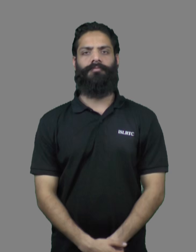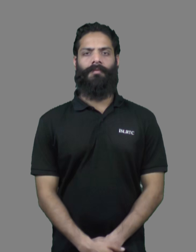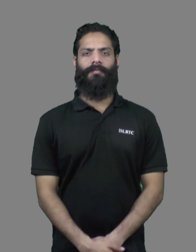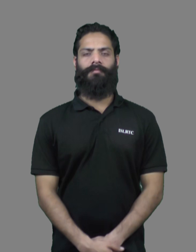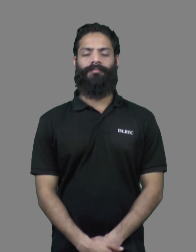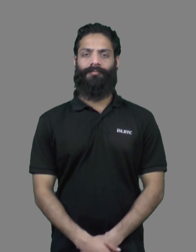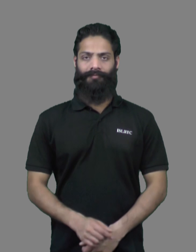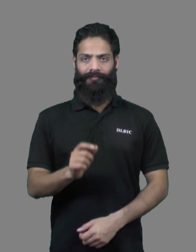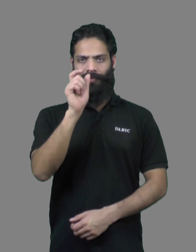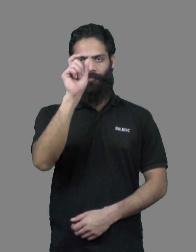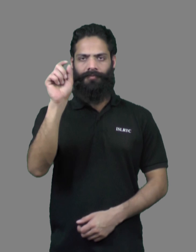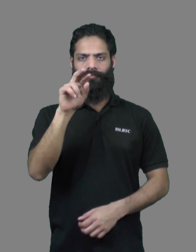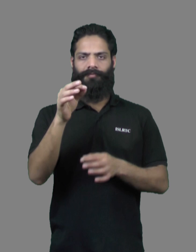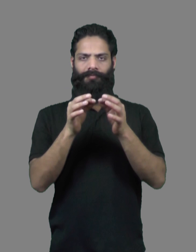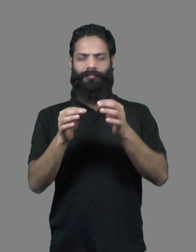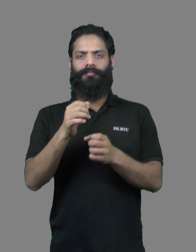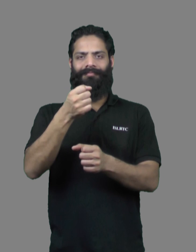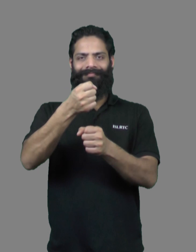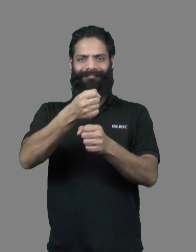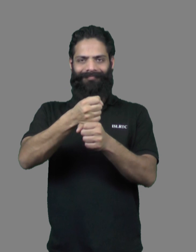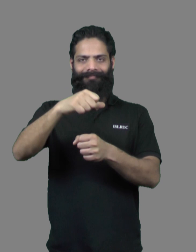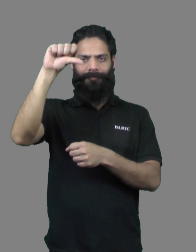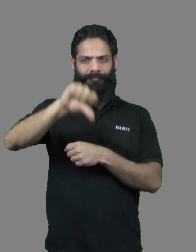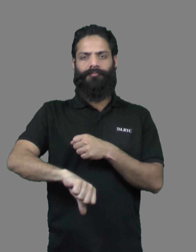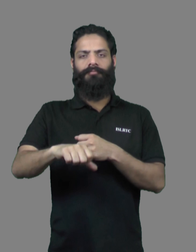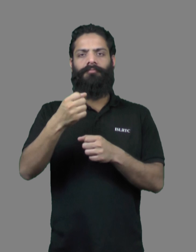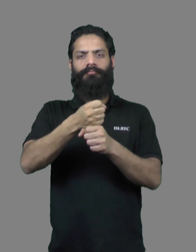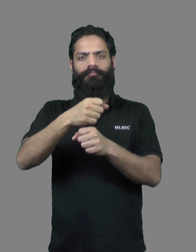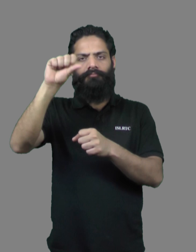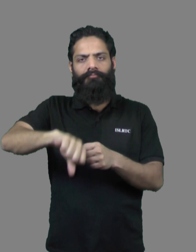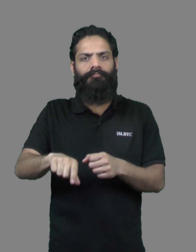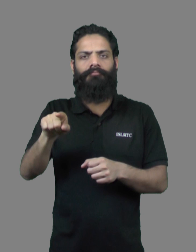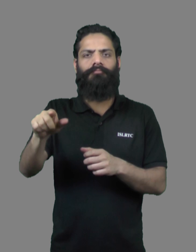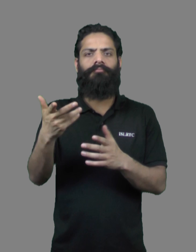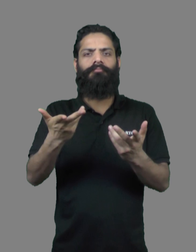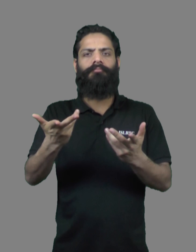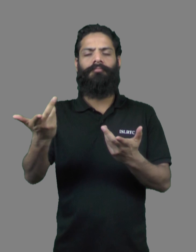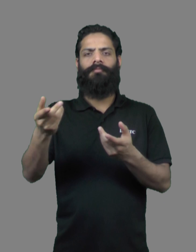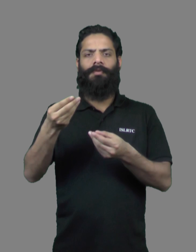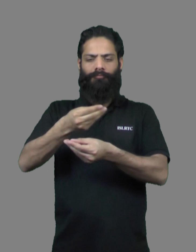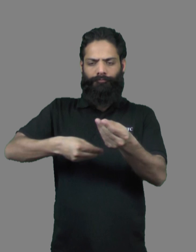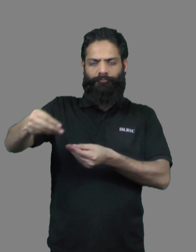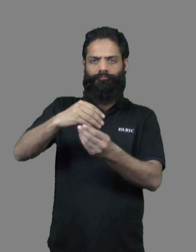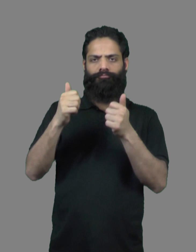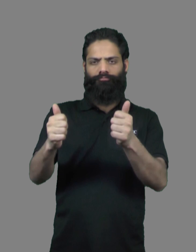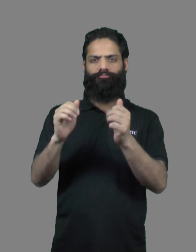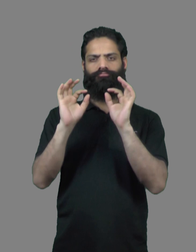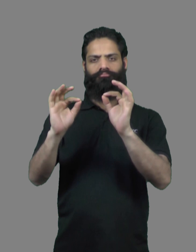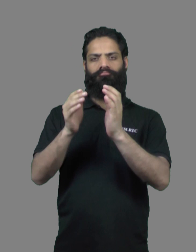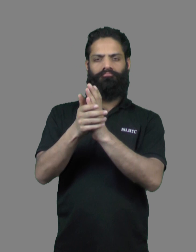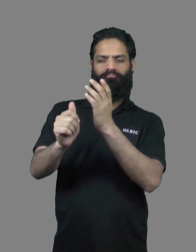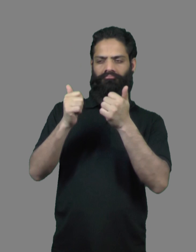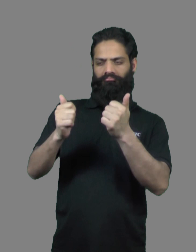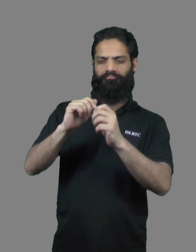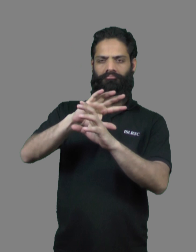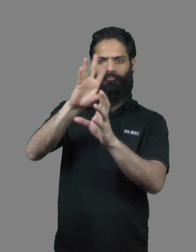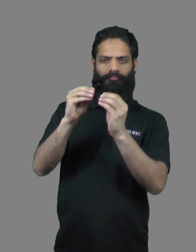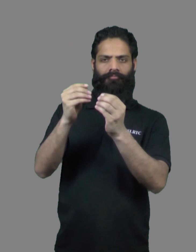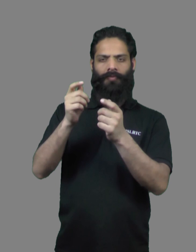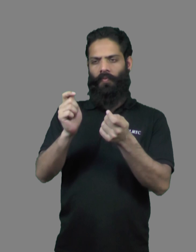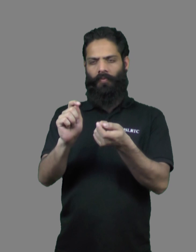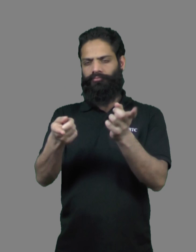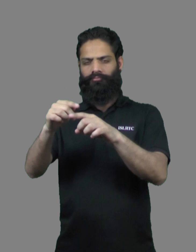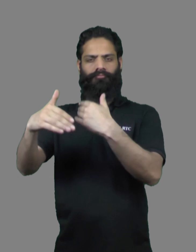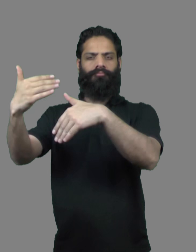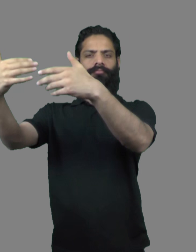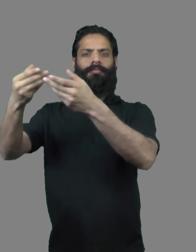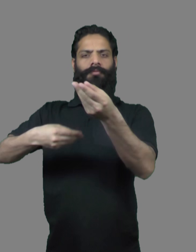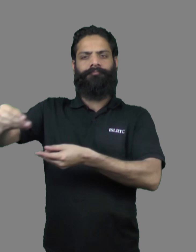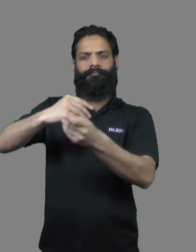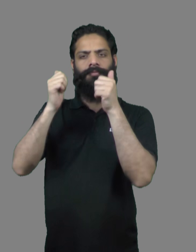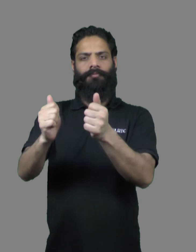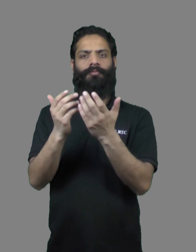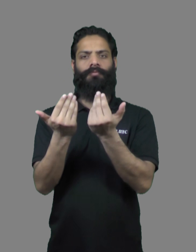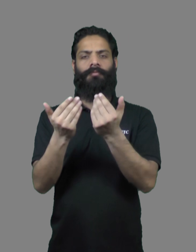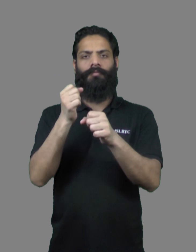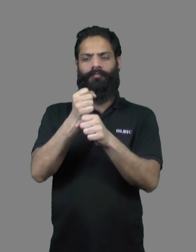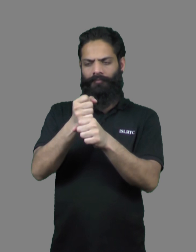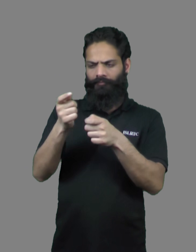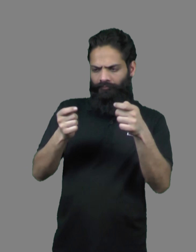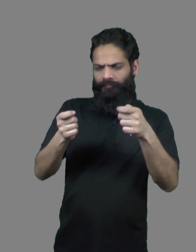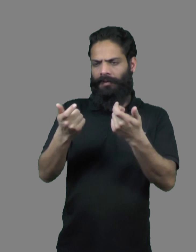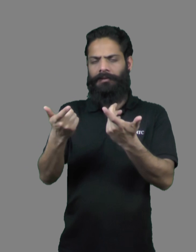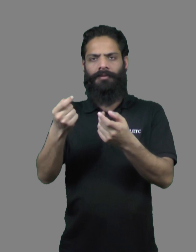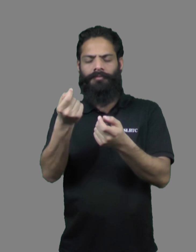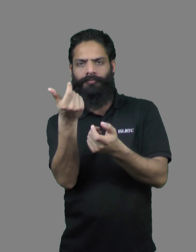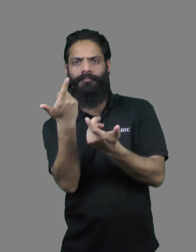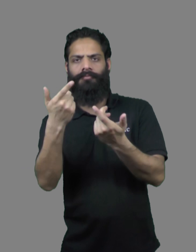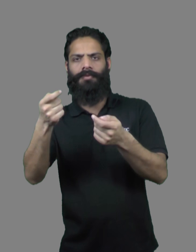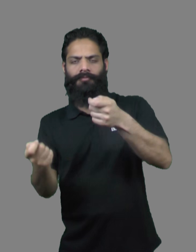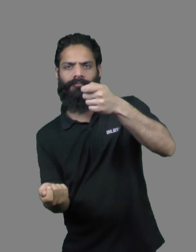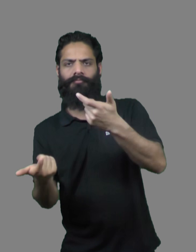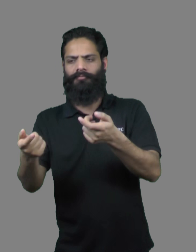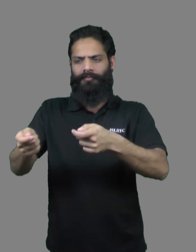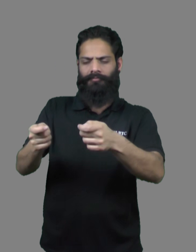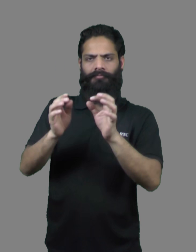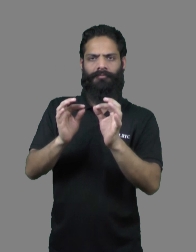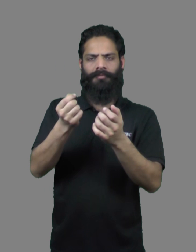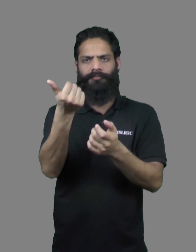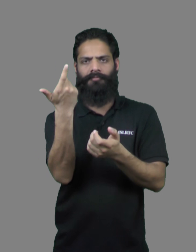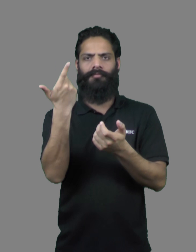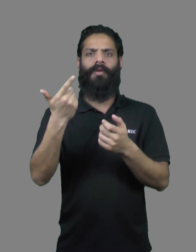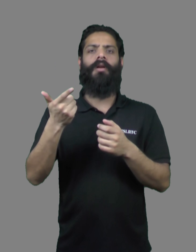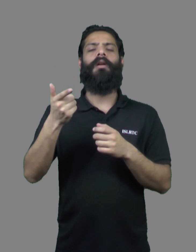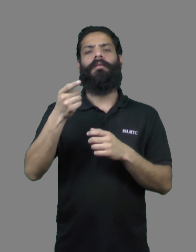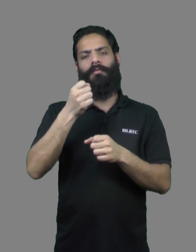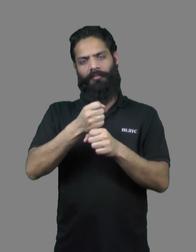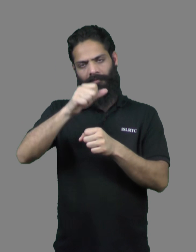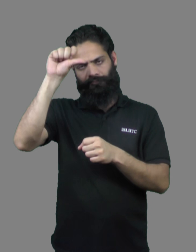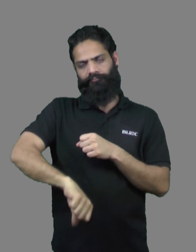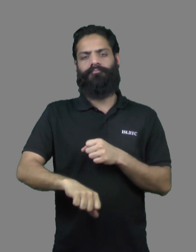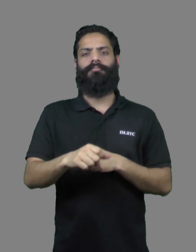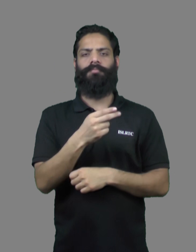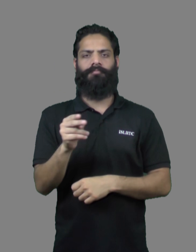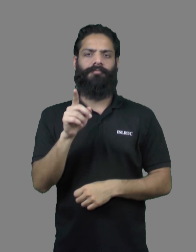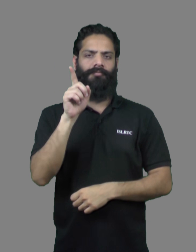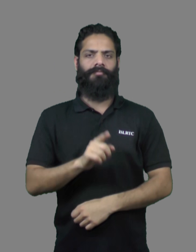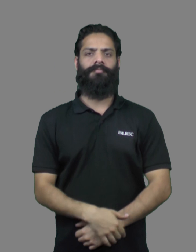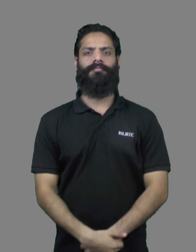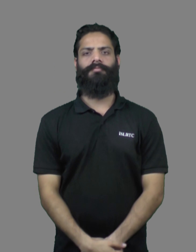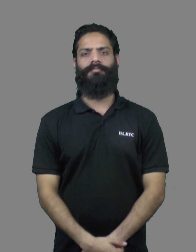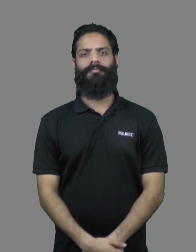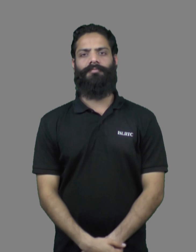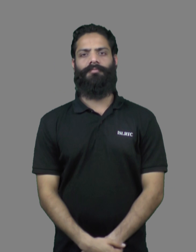Government Failure